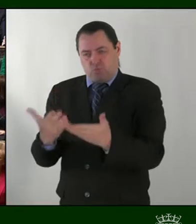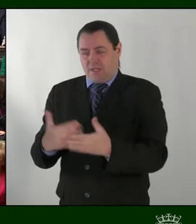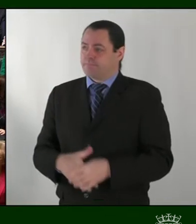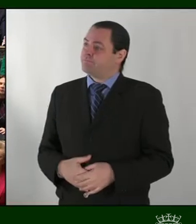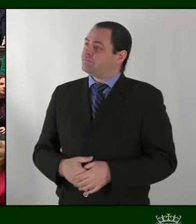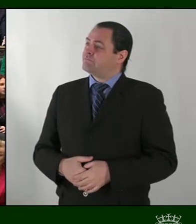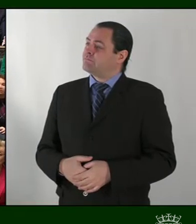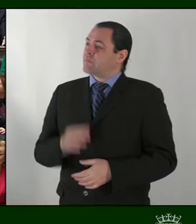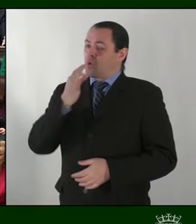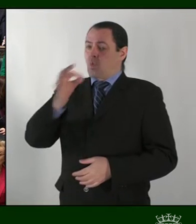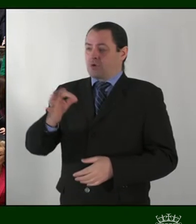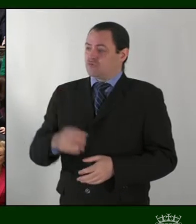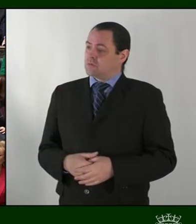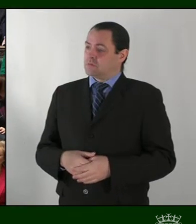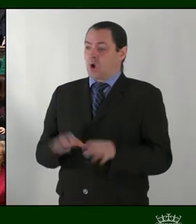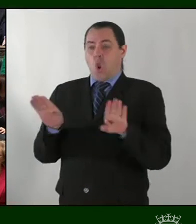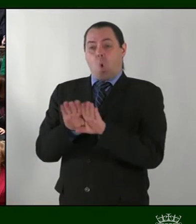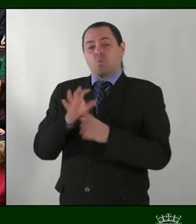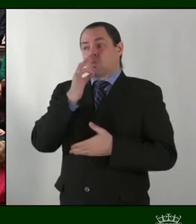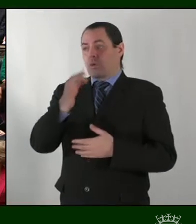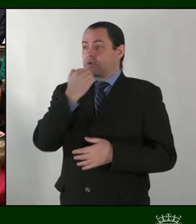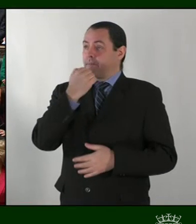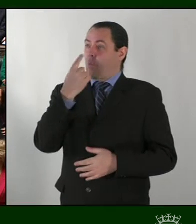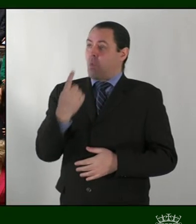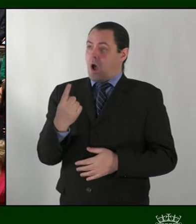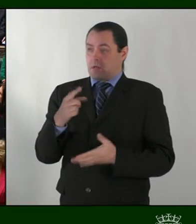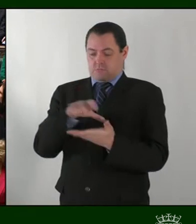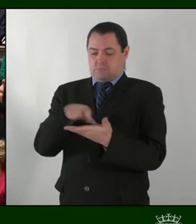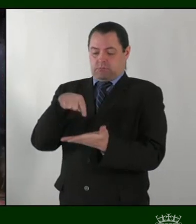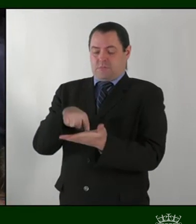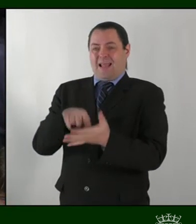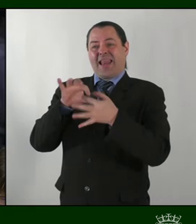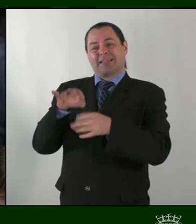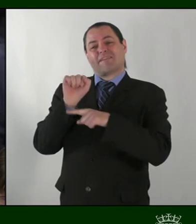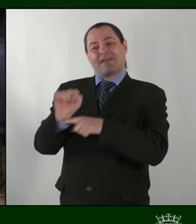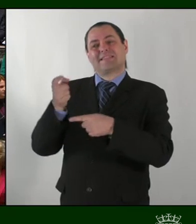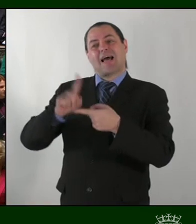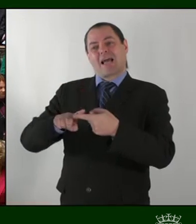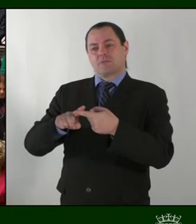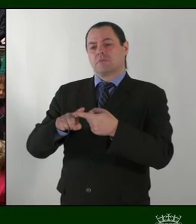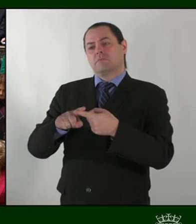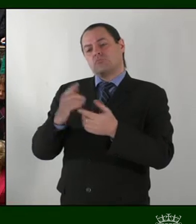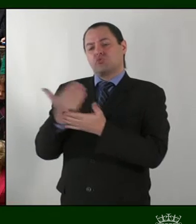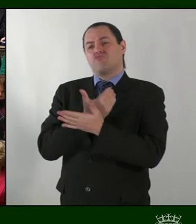If he will take steps to ensure that the security, defence and foreign policy review is completed before the comprehensive spending review.